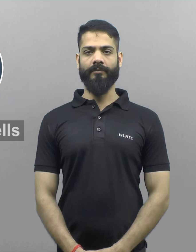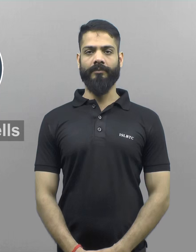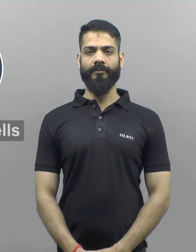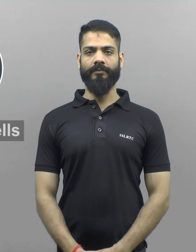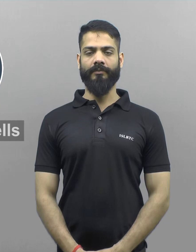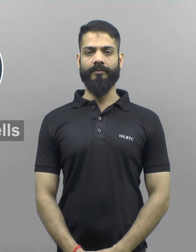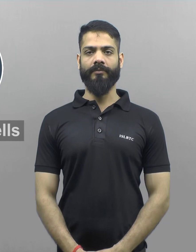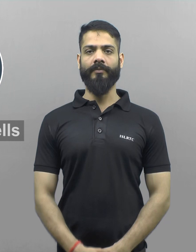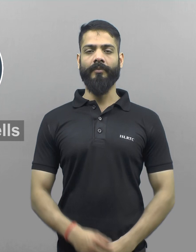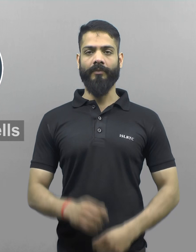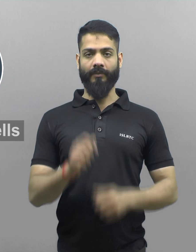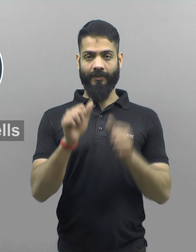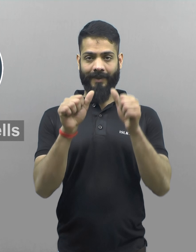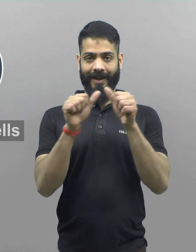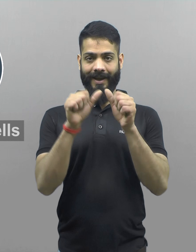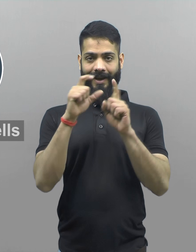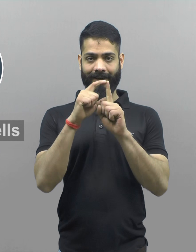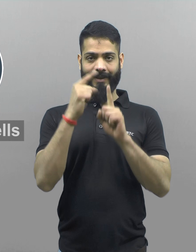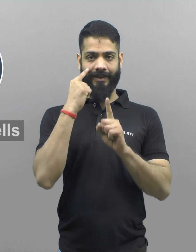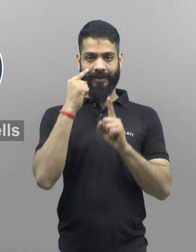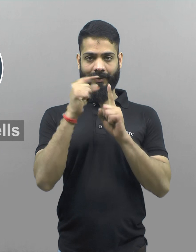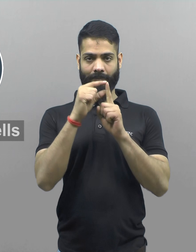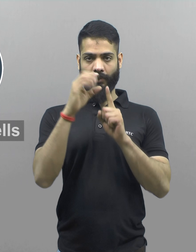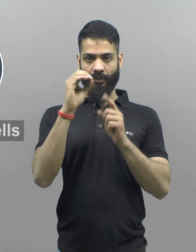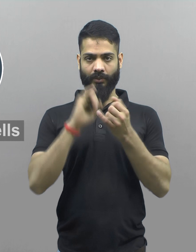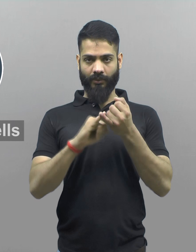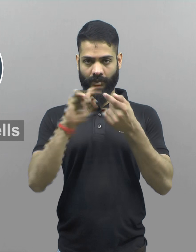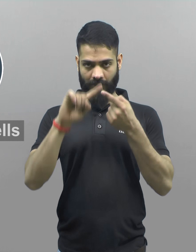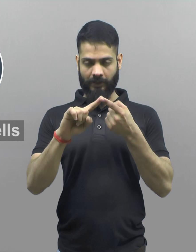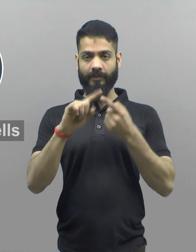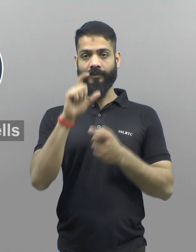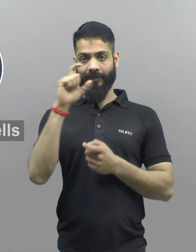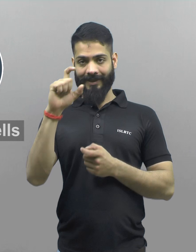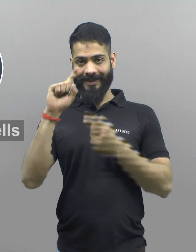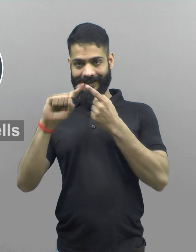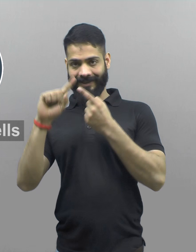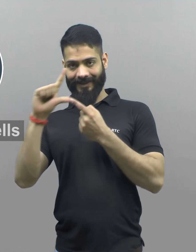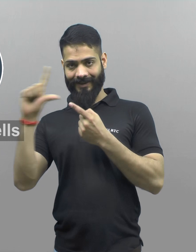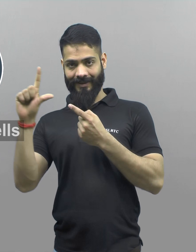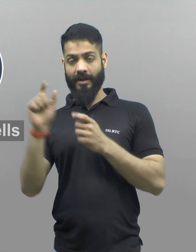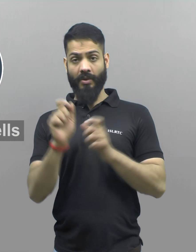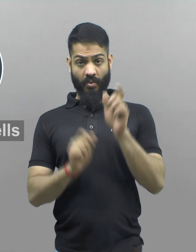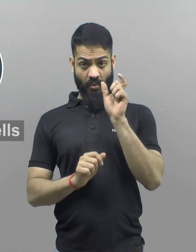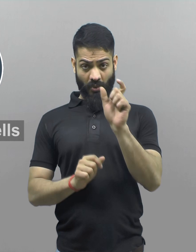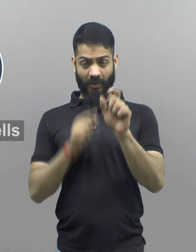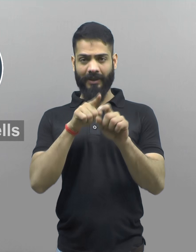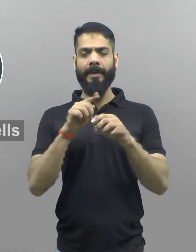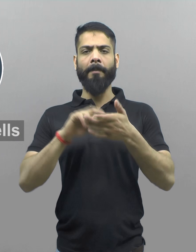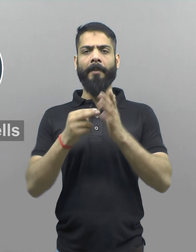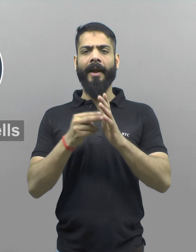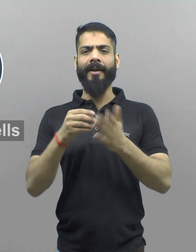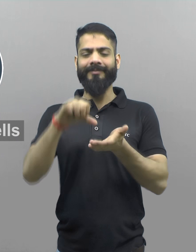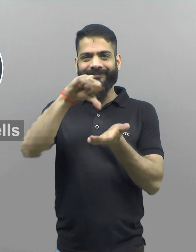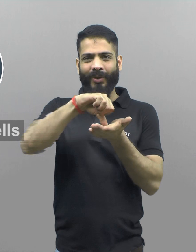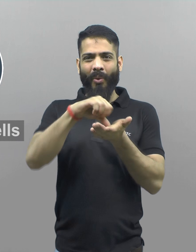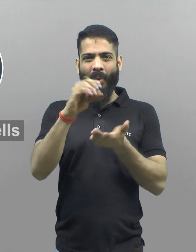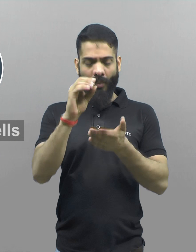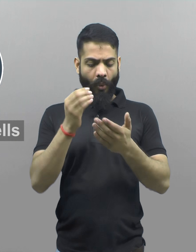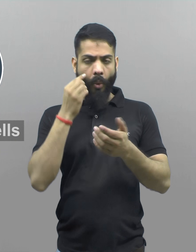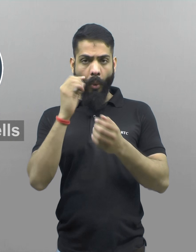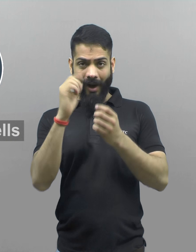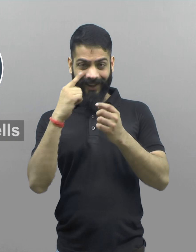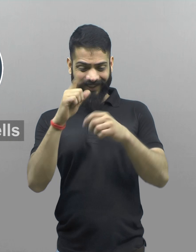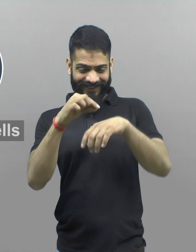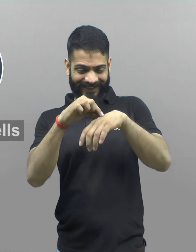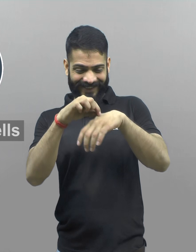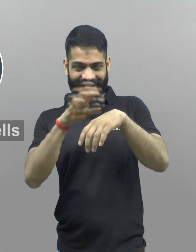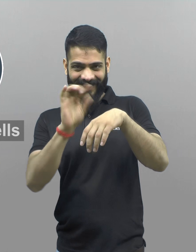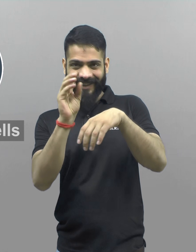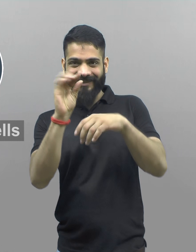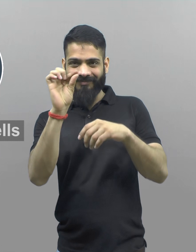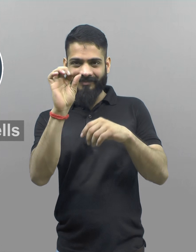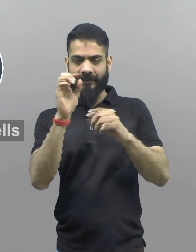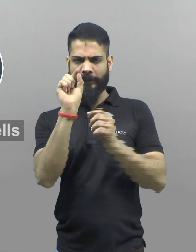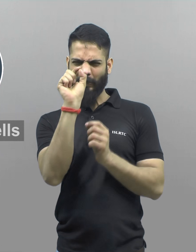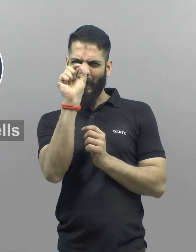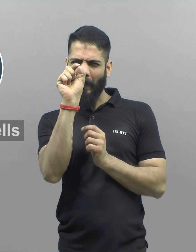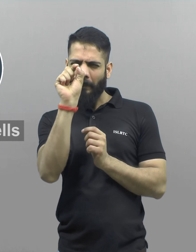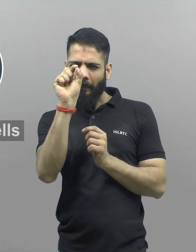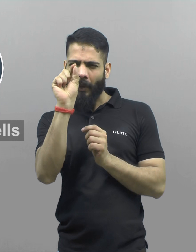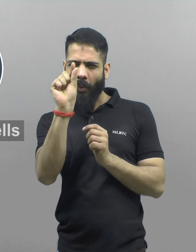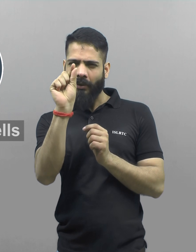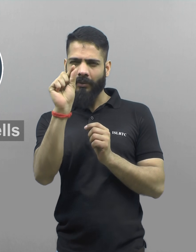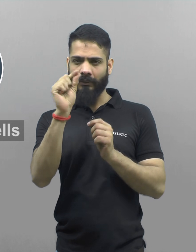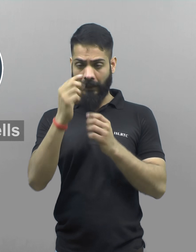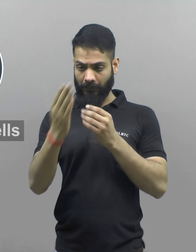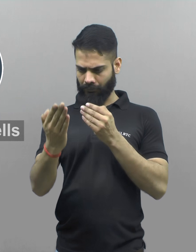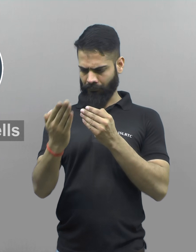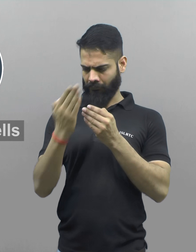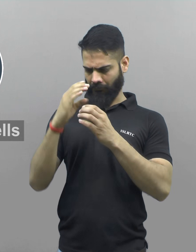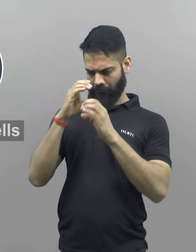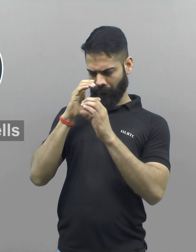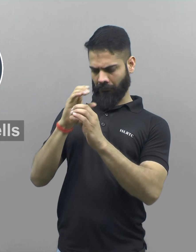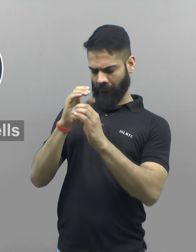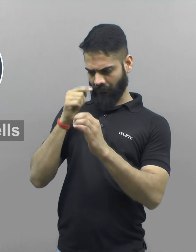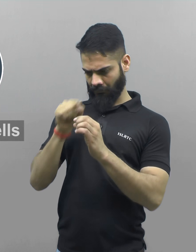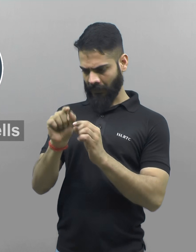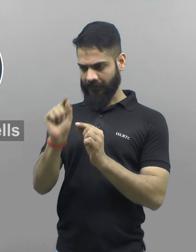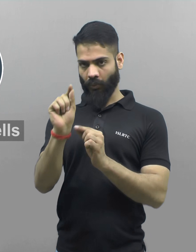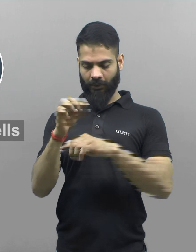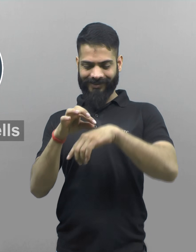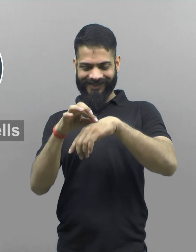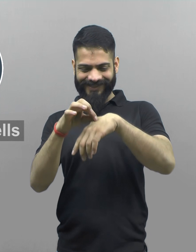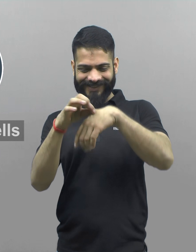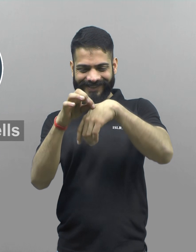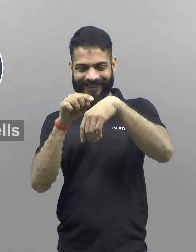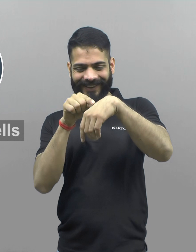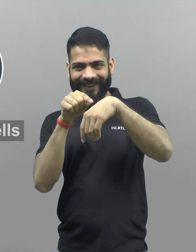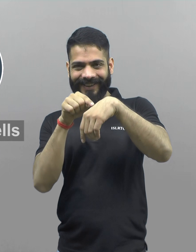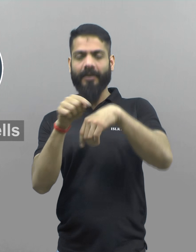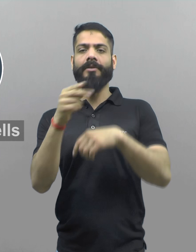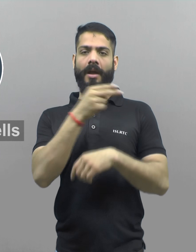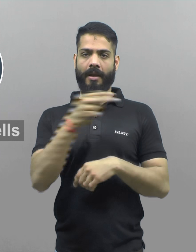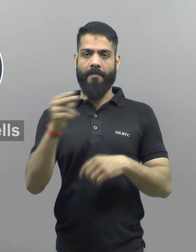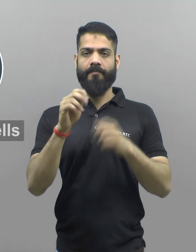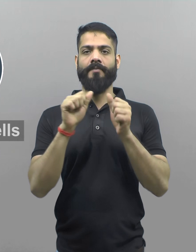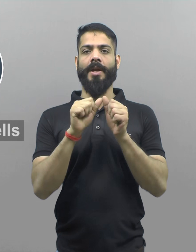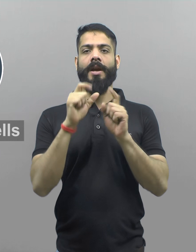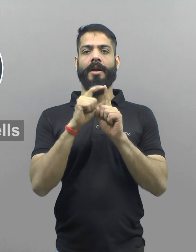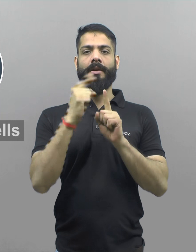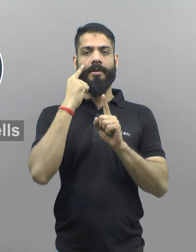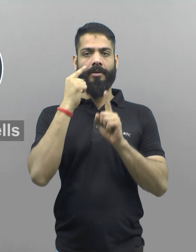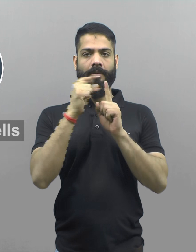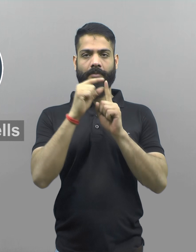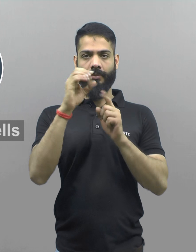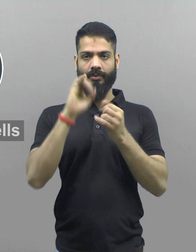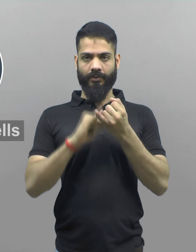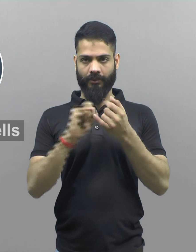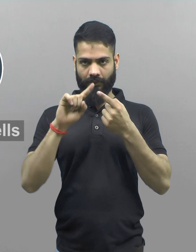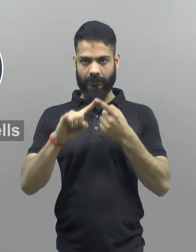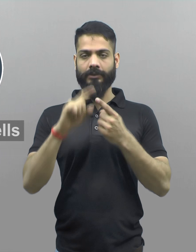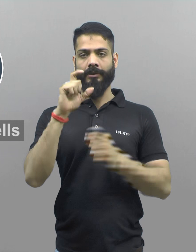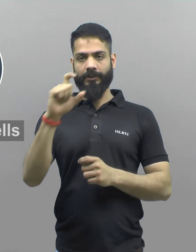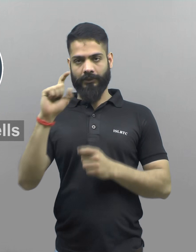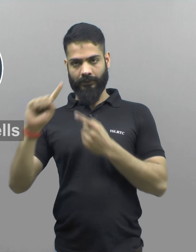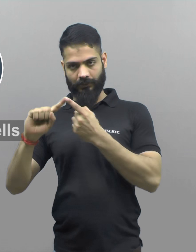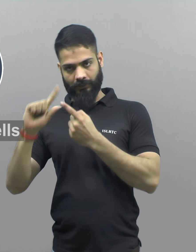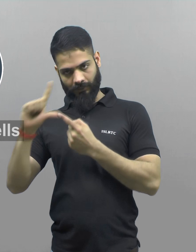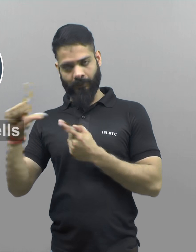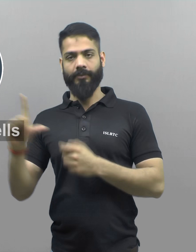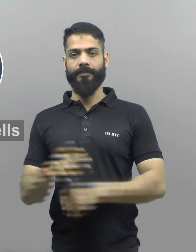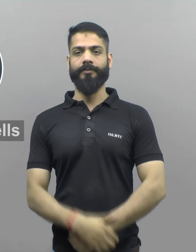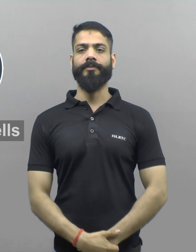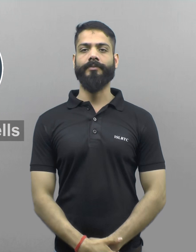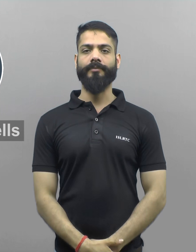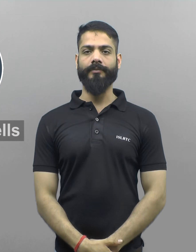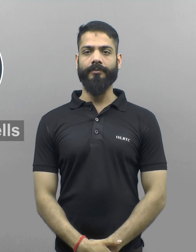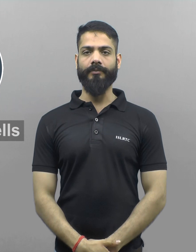Adipose Cells